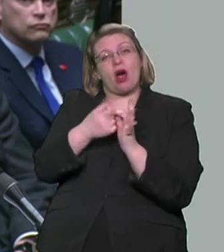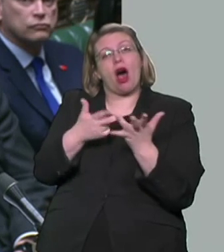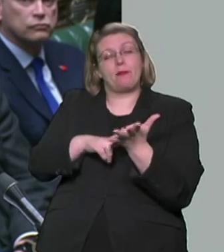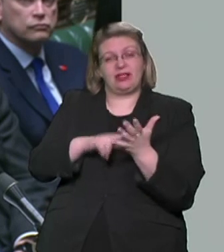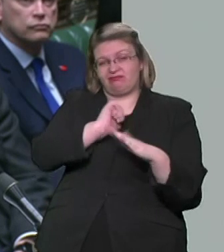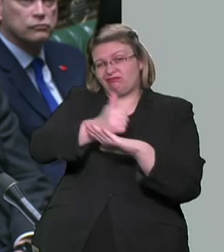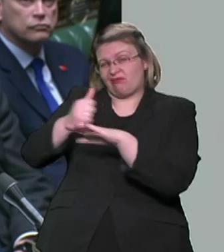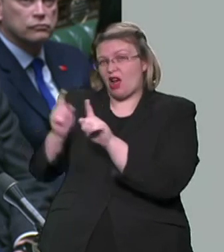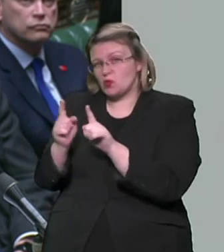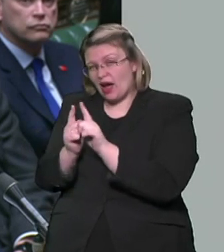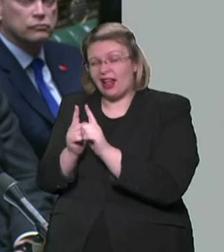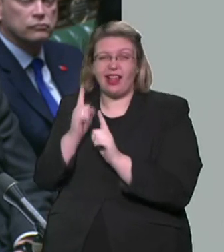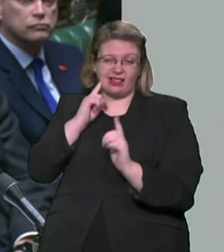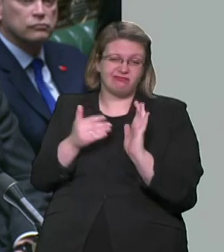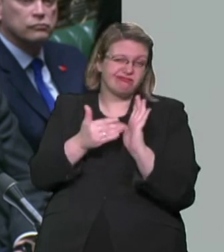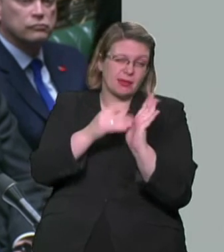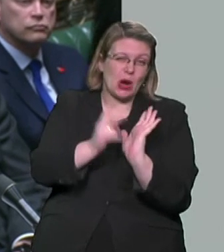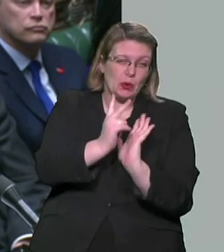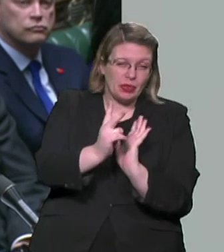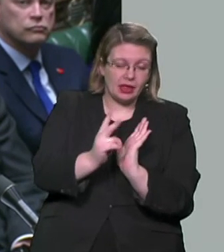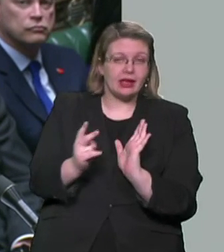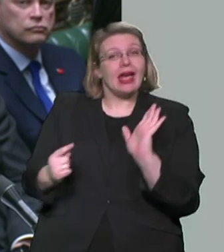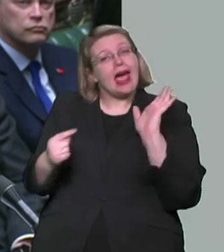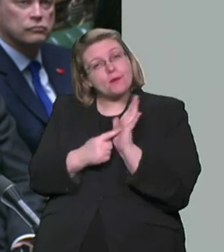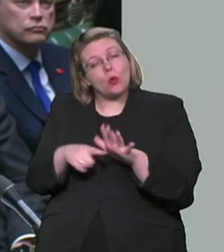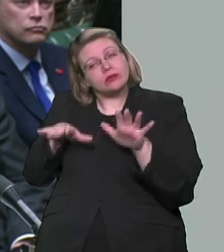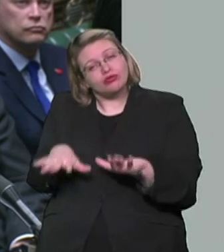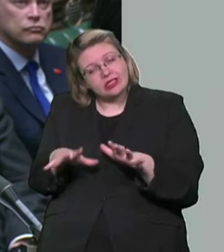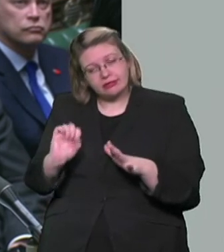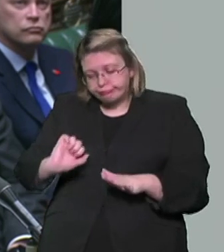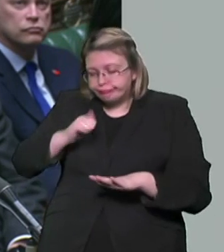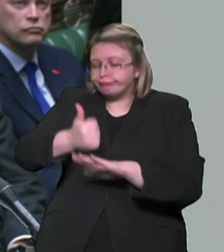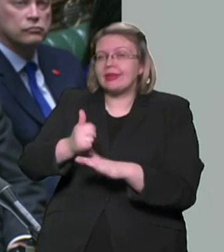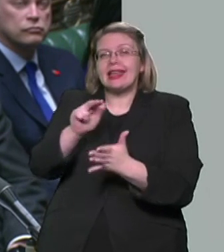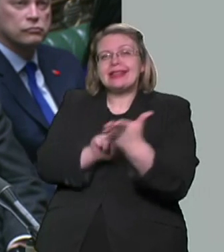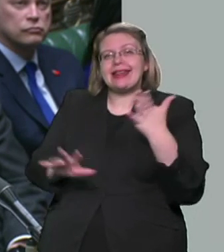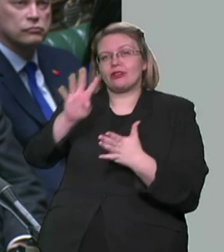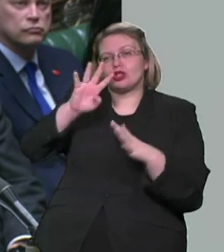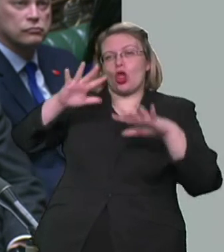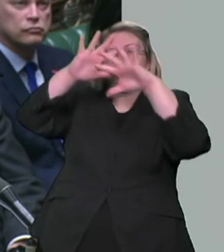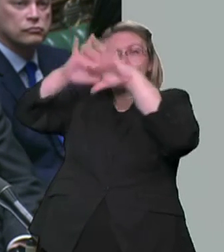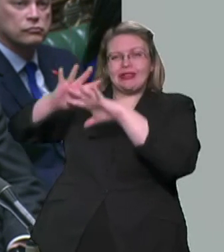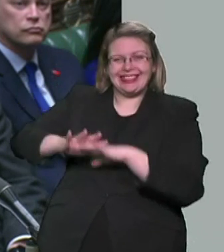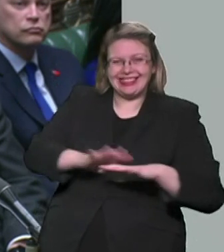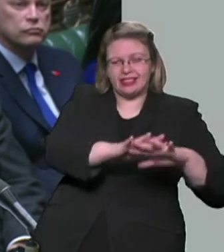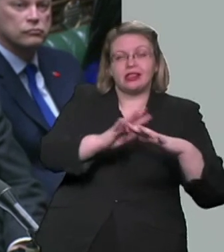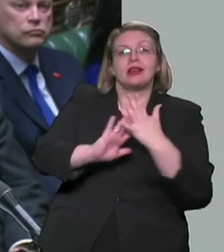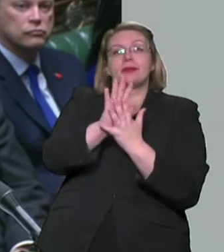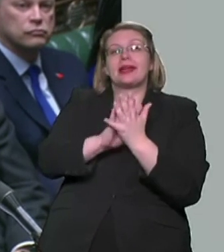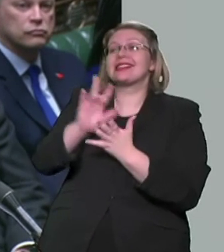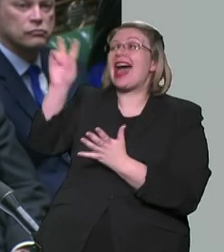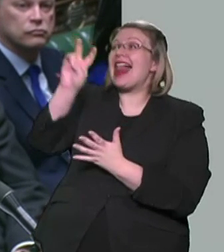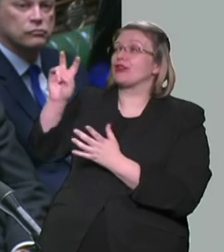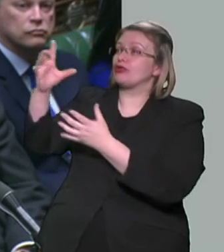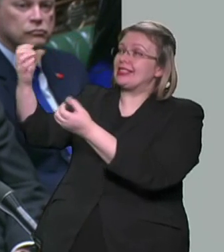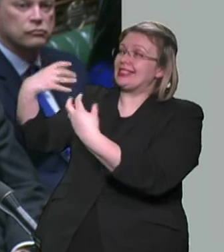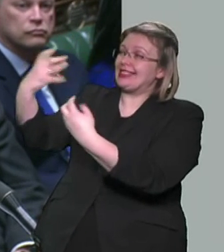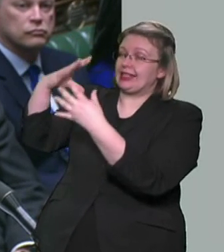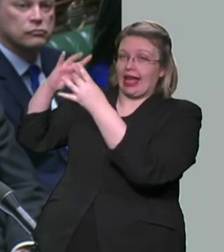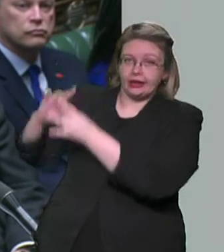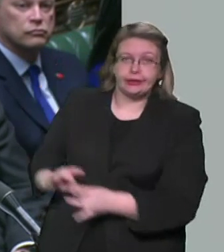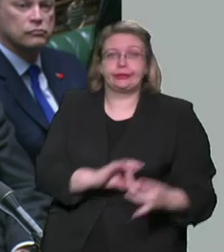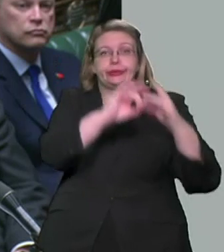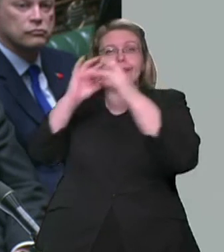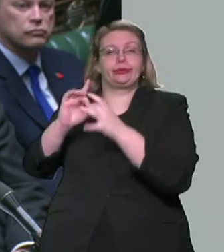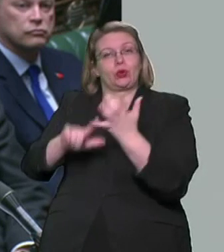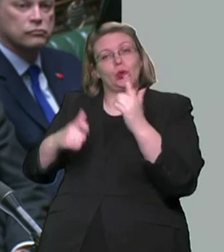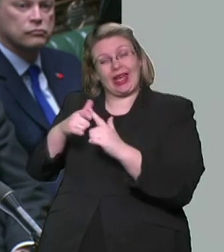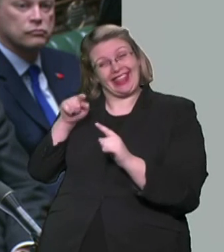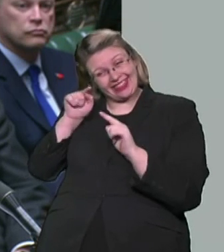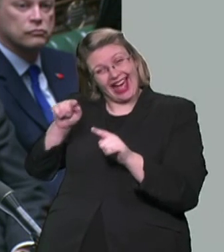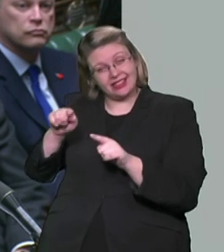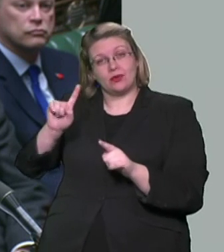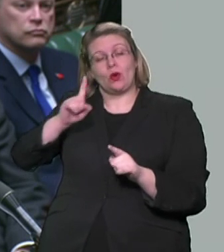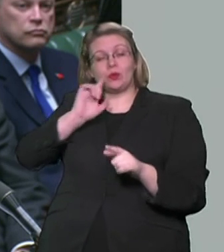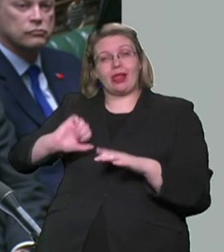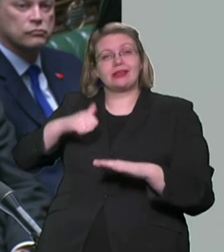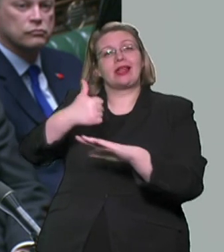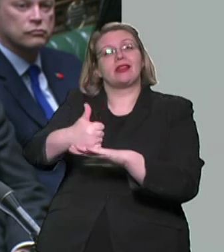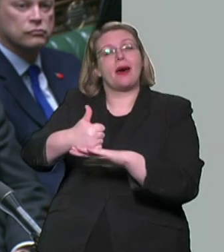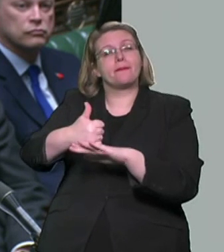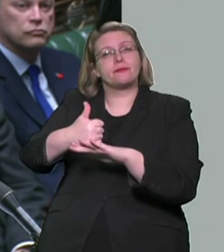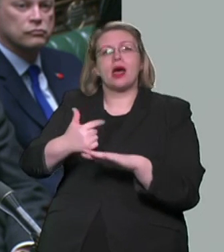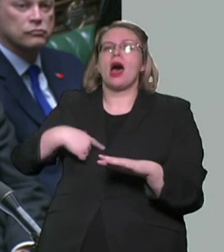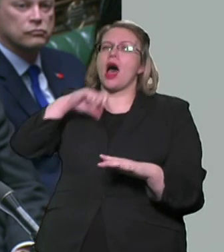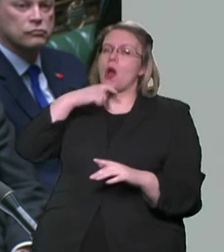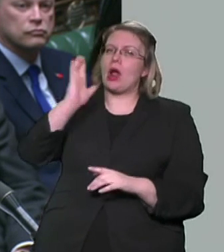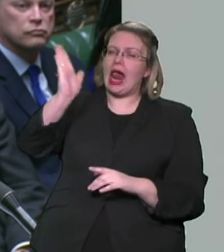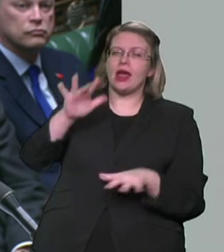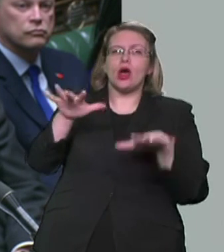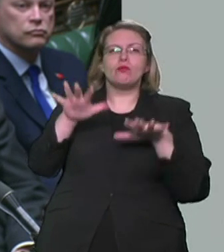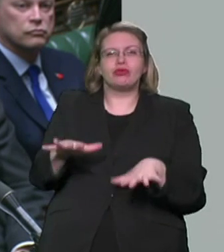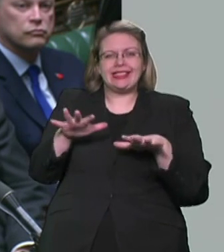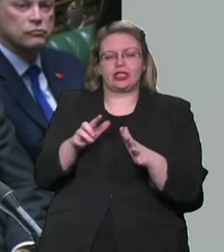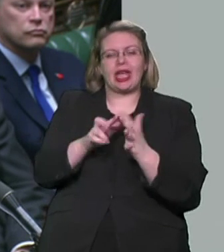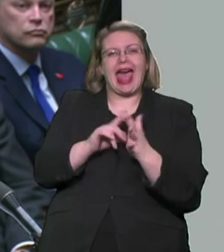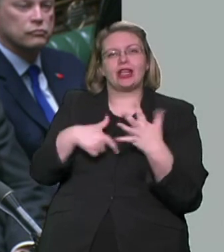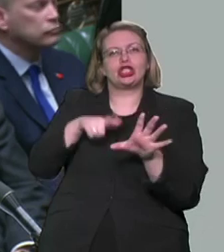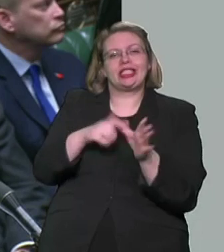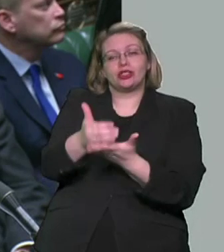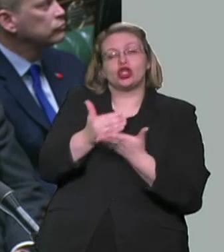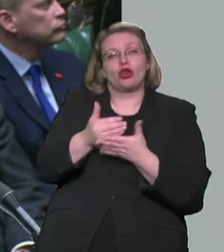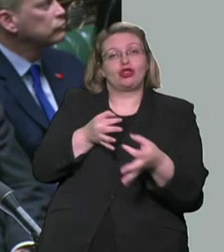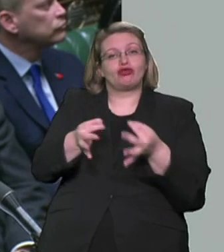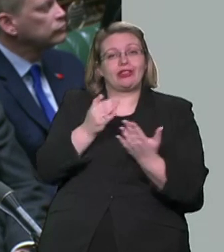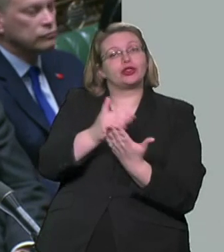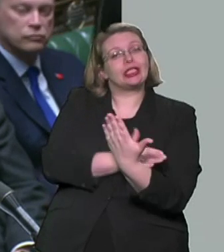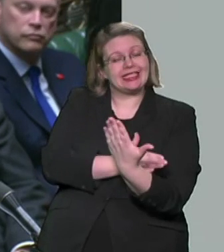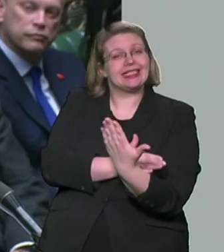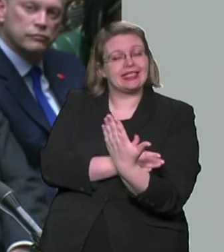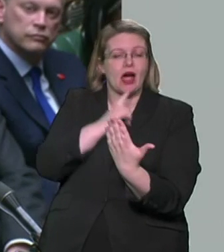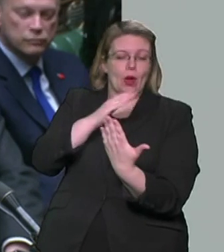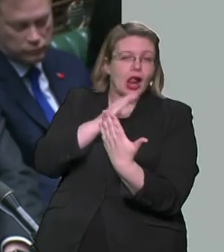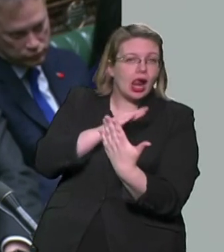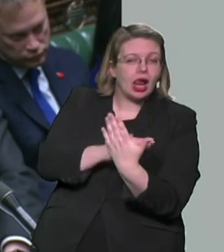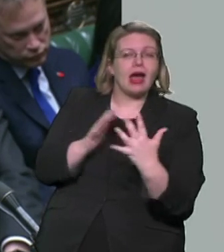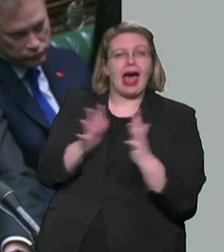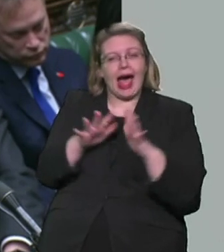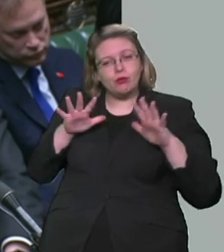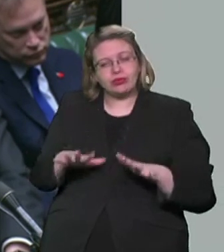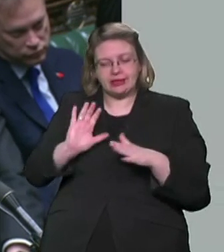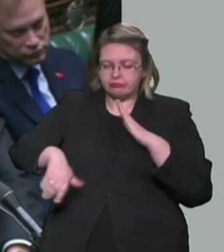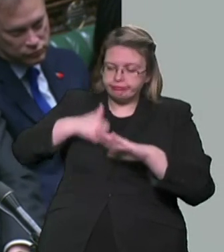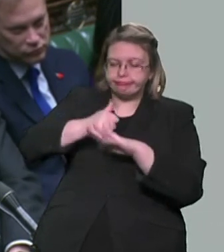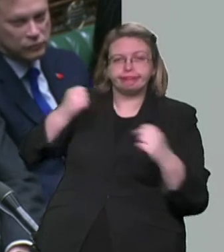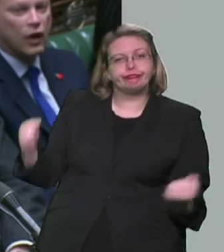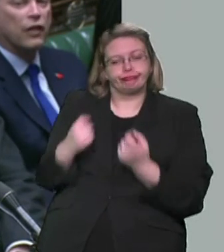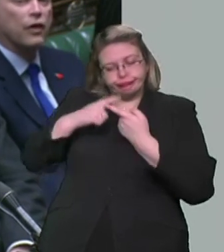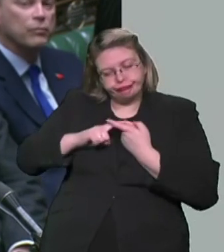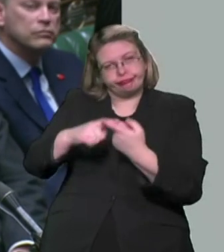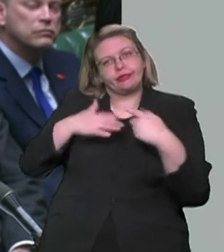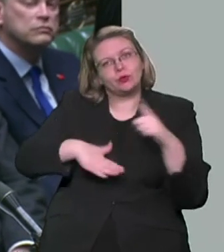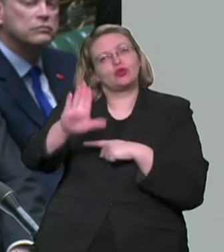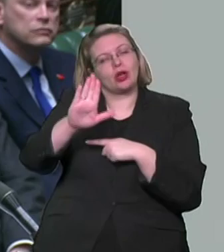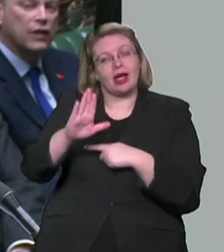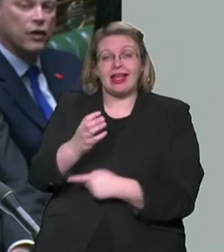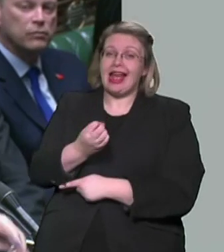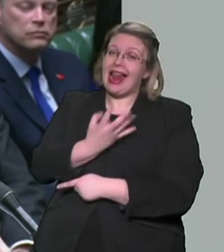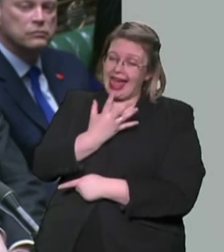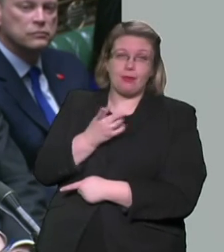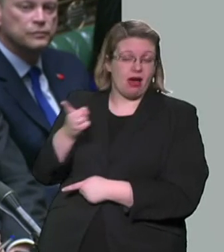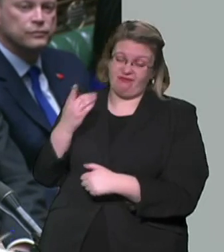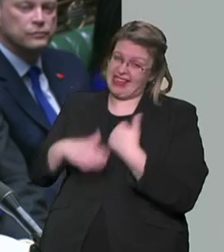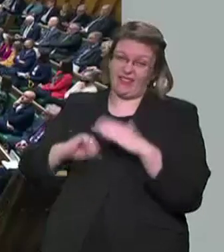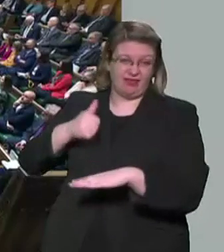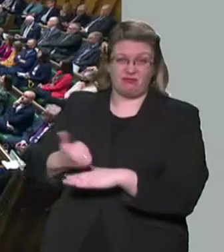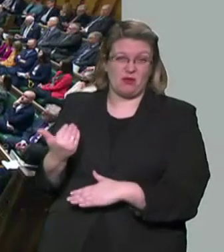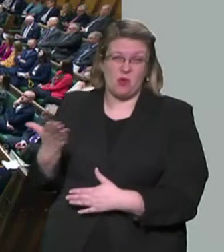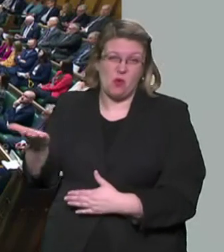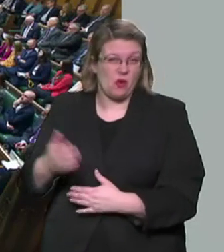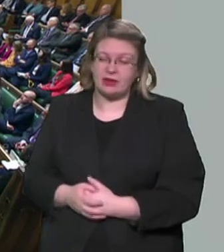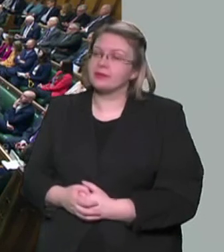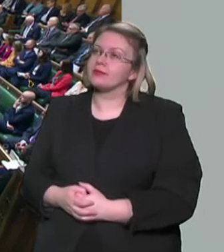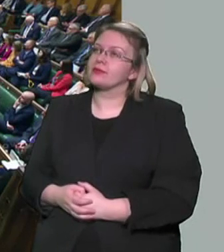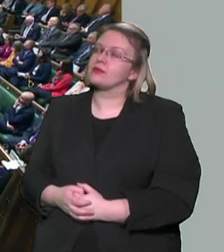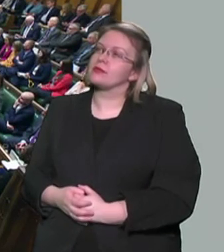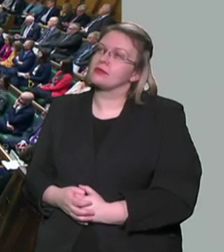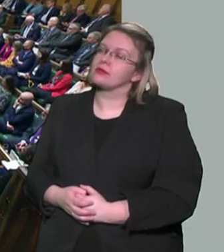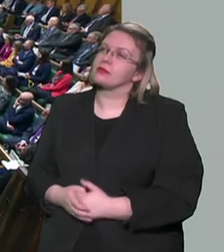We need to ensure that we have a grid that enables us to take that electricity onshore and transmit it around the country, and that is what I will be setting out in the British energy security strategy—the long-term investment that this country needs and that the parties opposite completely fail to address.